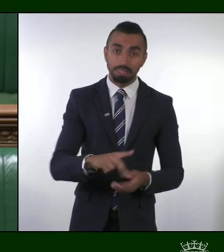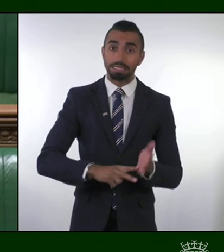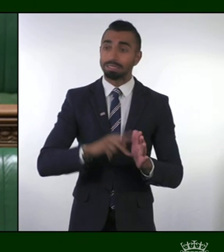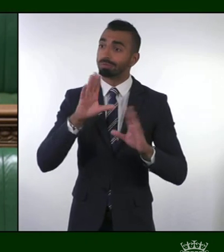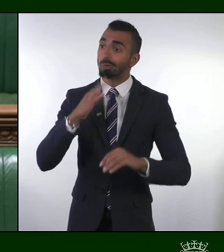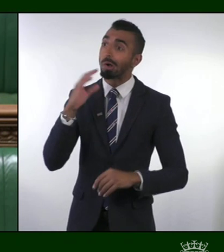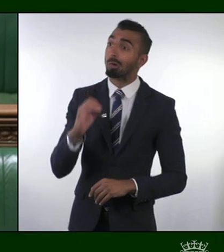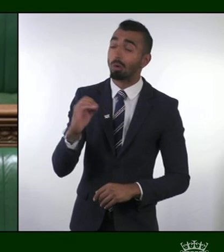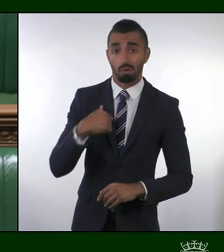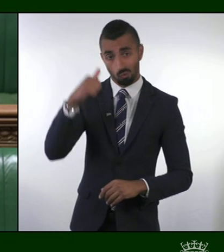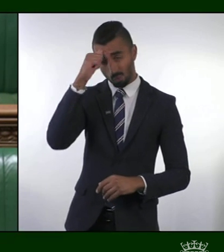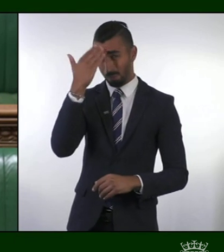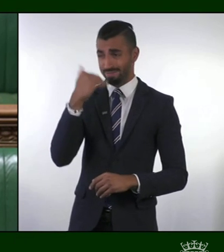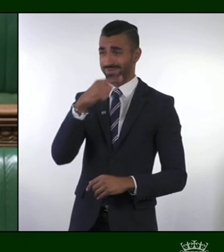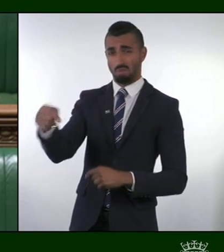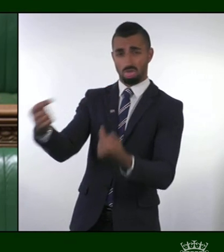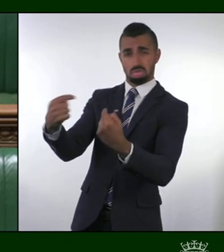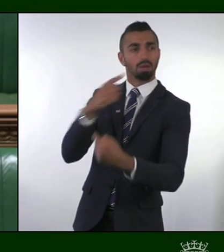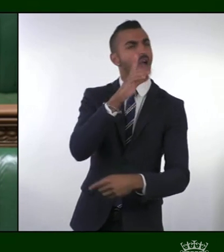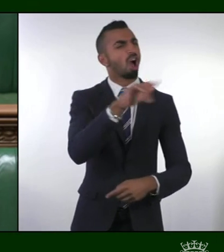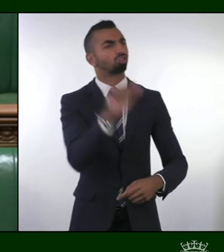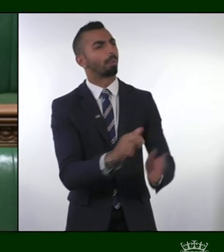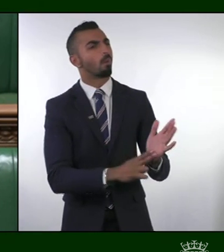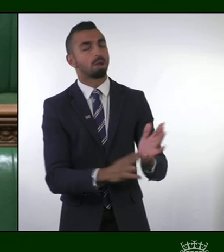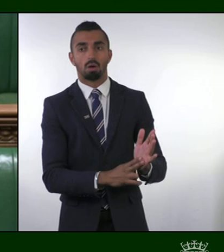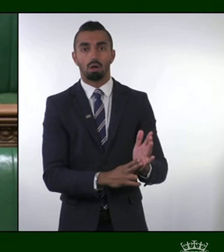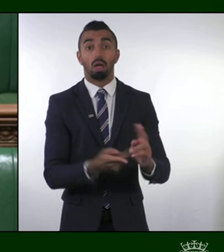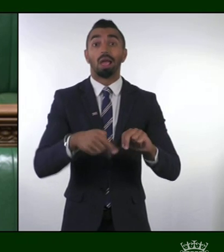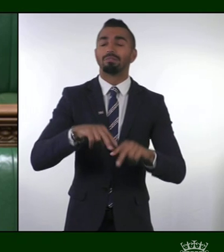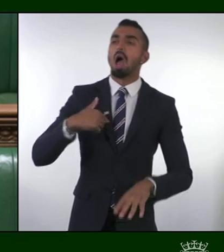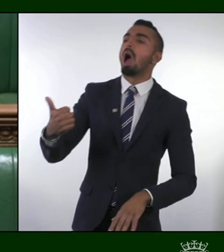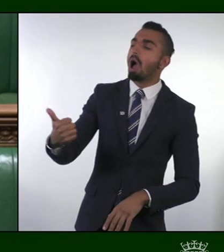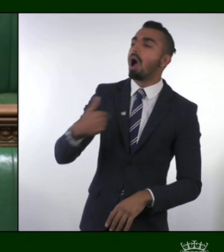If I say it should end in November, critics will just say December.